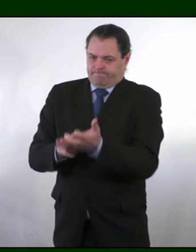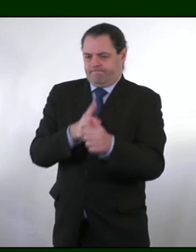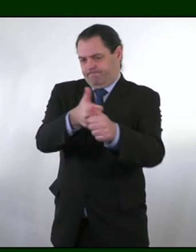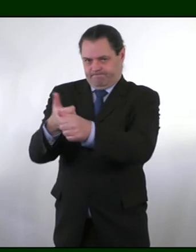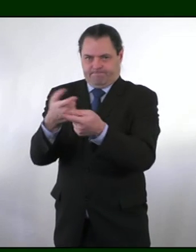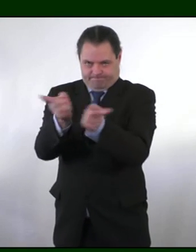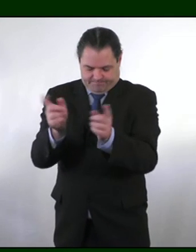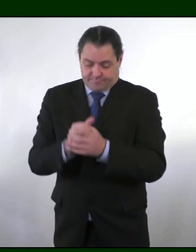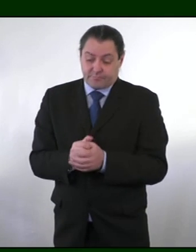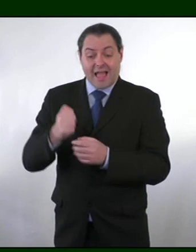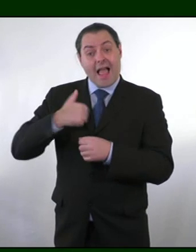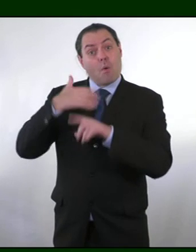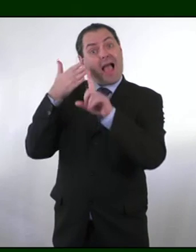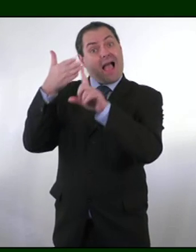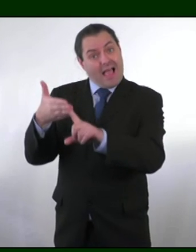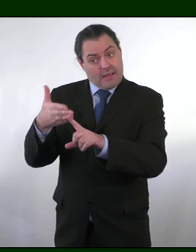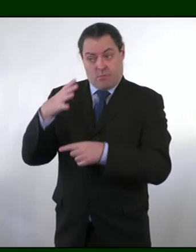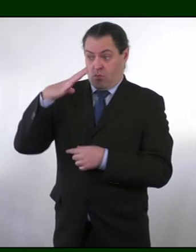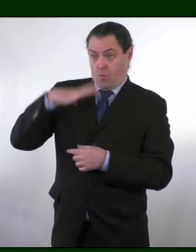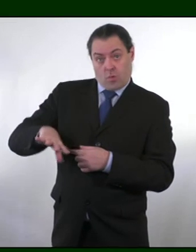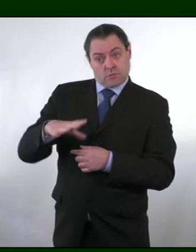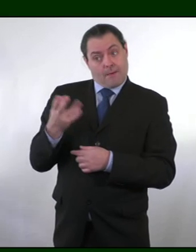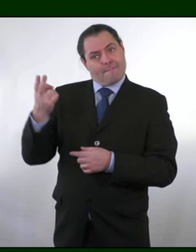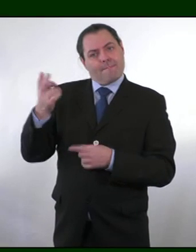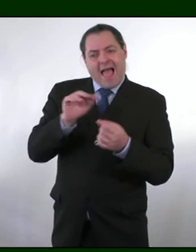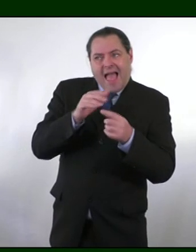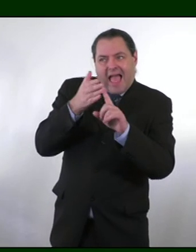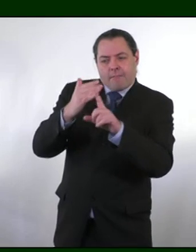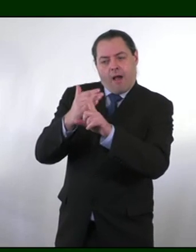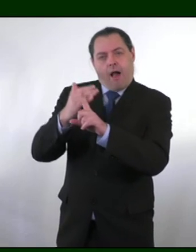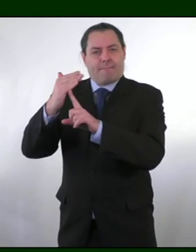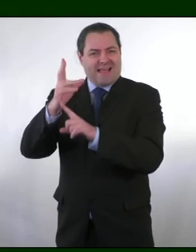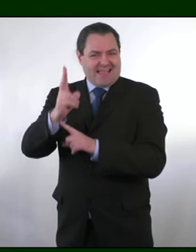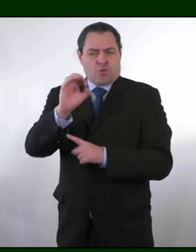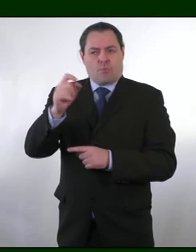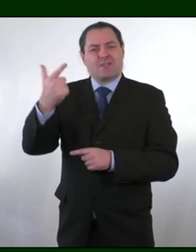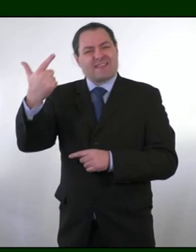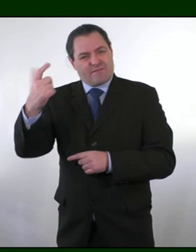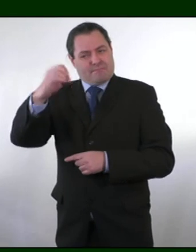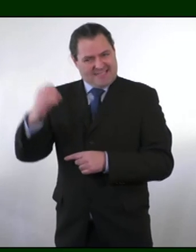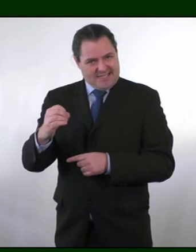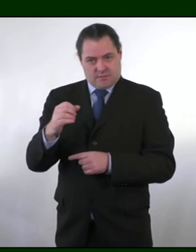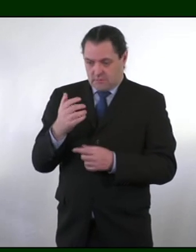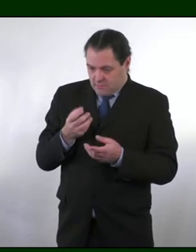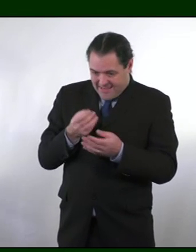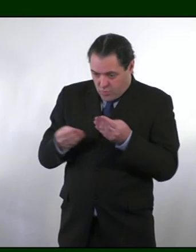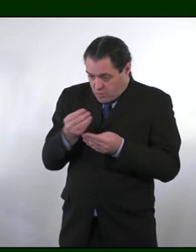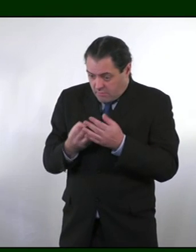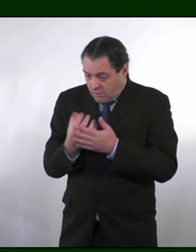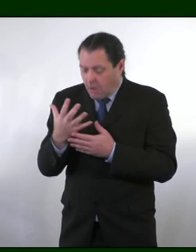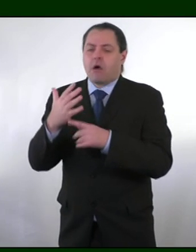Our intention is to return to 0.7% when the fiscal situation allows.